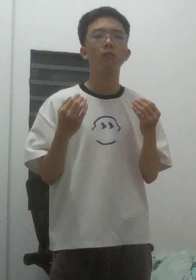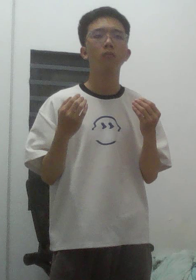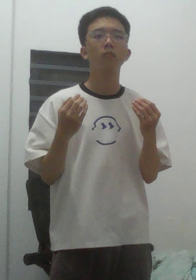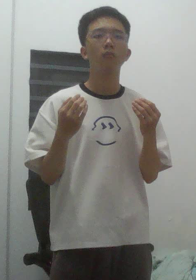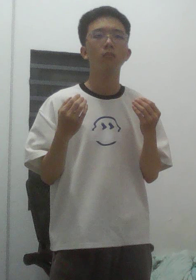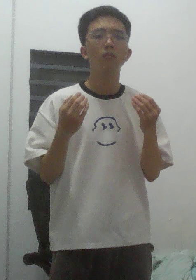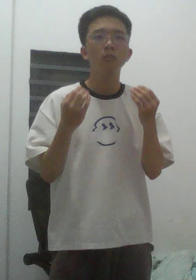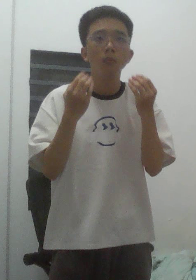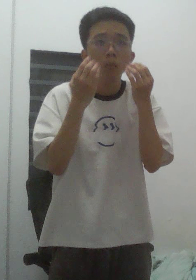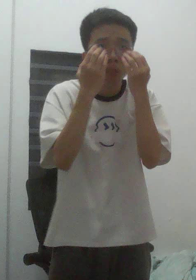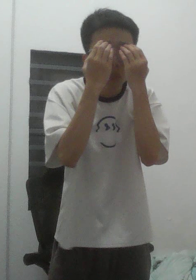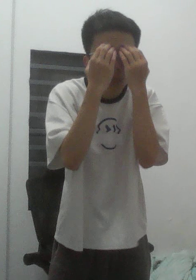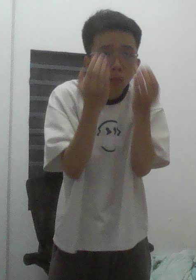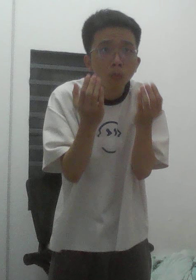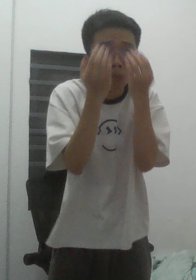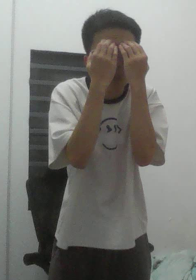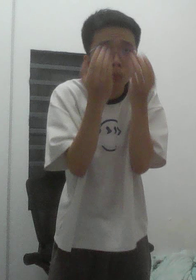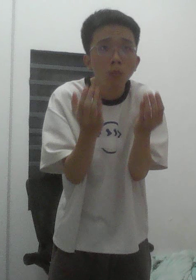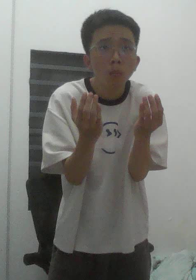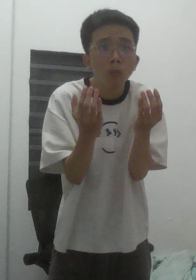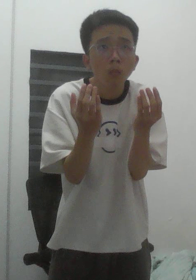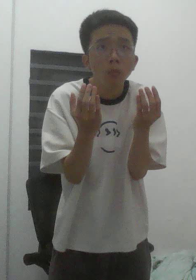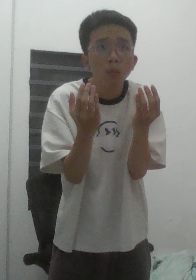ngac nhien